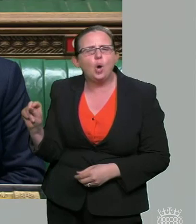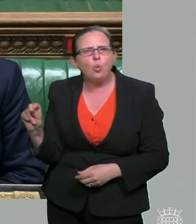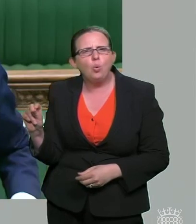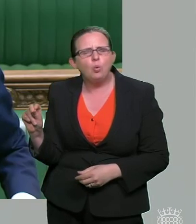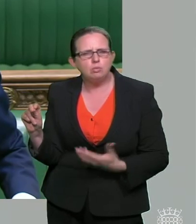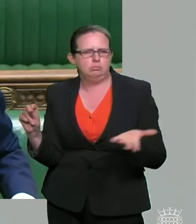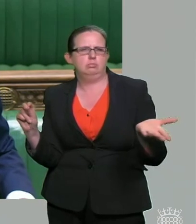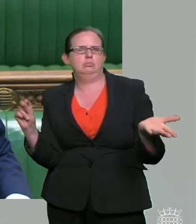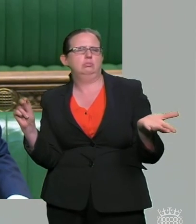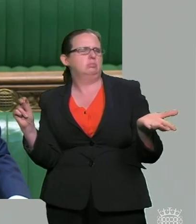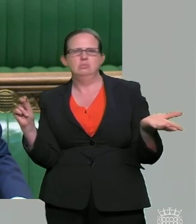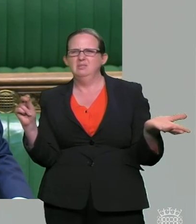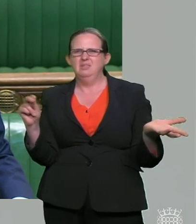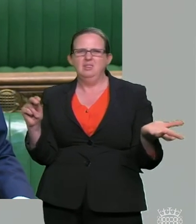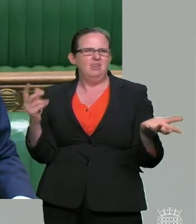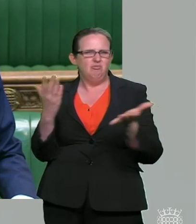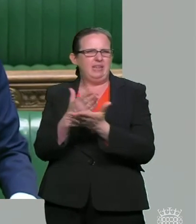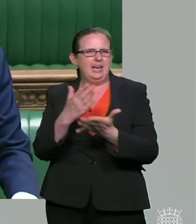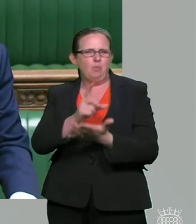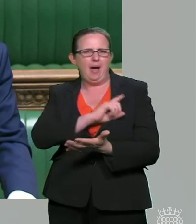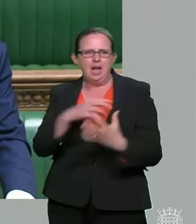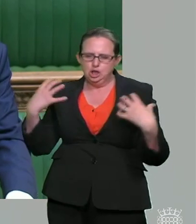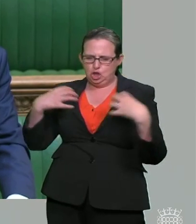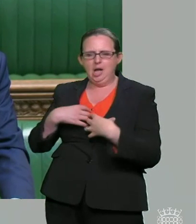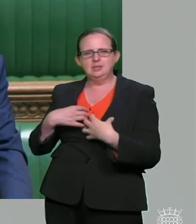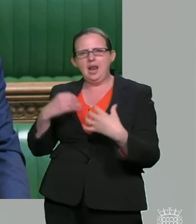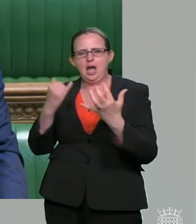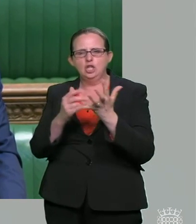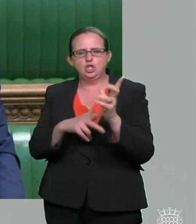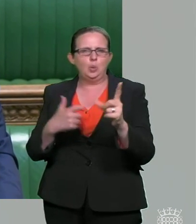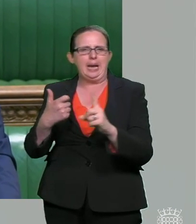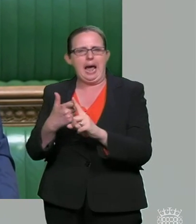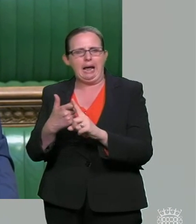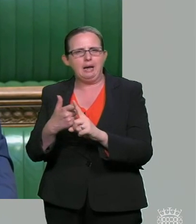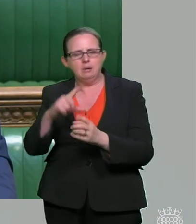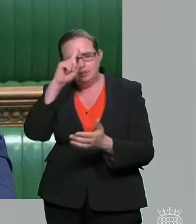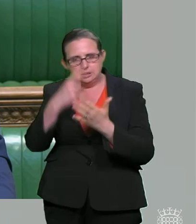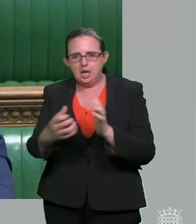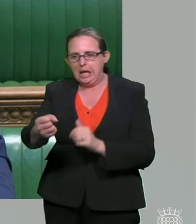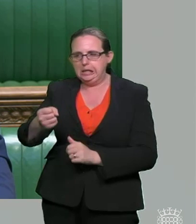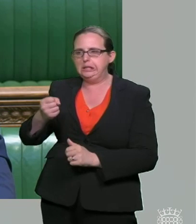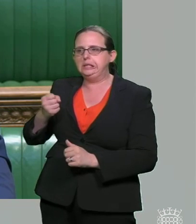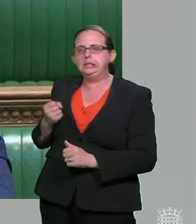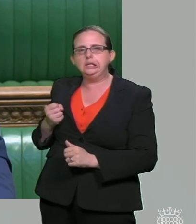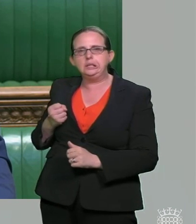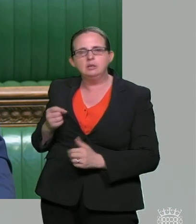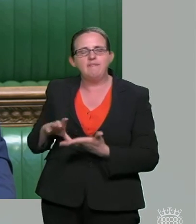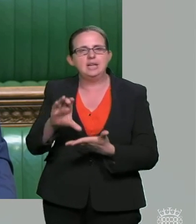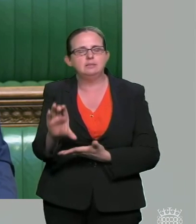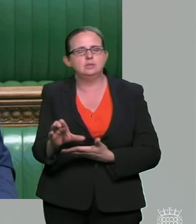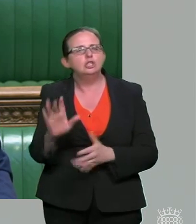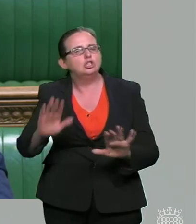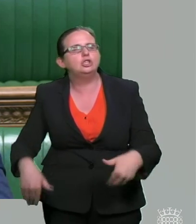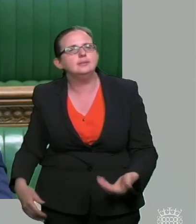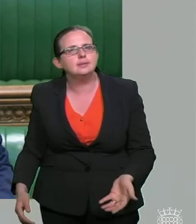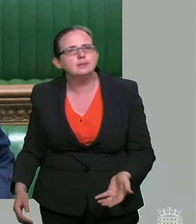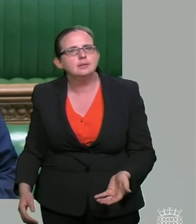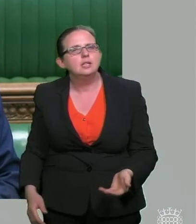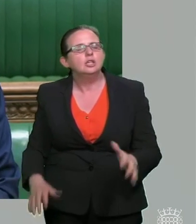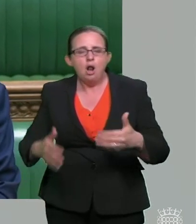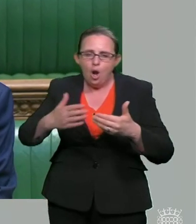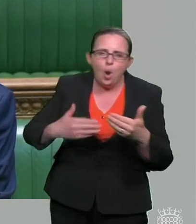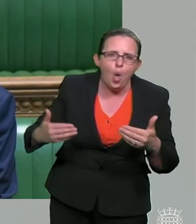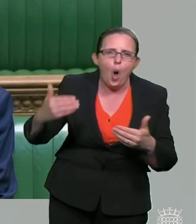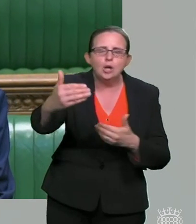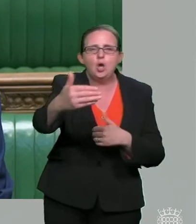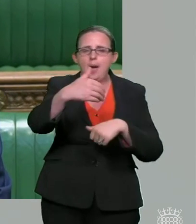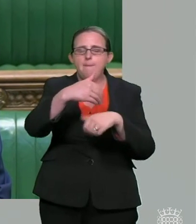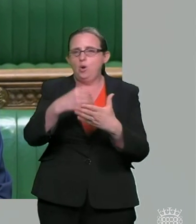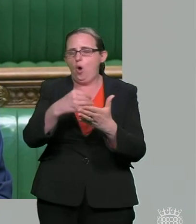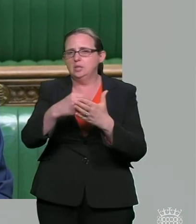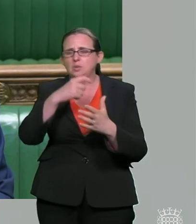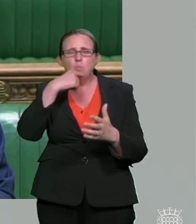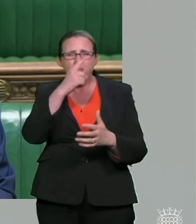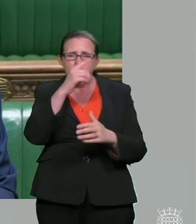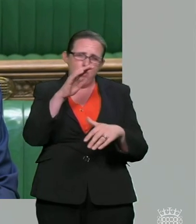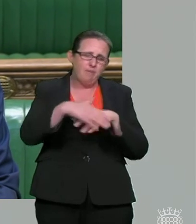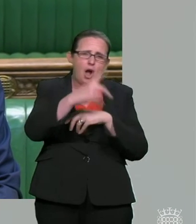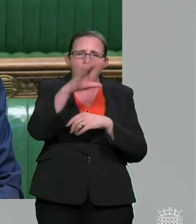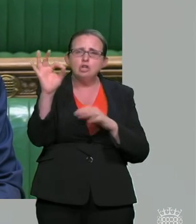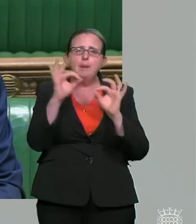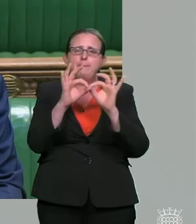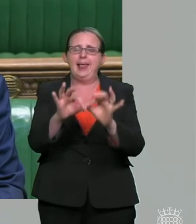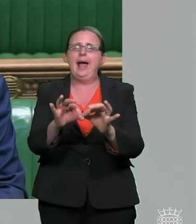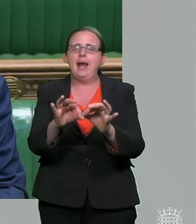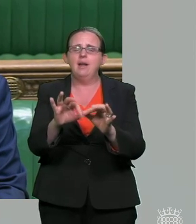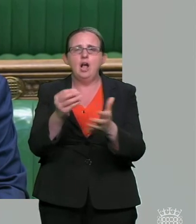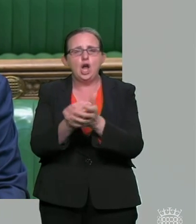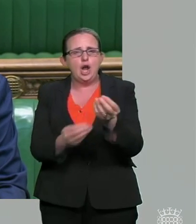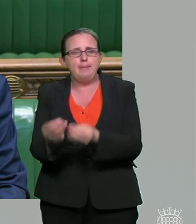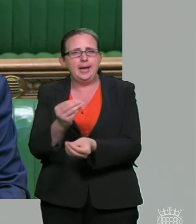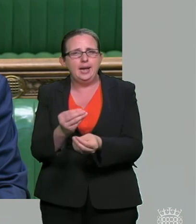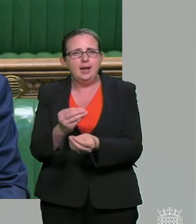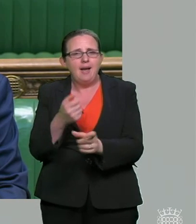The Chancellor’s decision—I assume it was the Chancellor’s decision; it always is—to hold back the investment that is needed is a completely false economy, as the long-term costs are likely to be at least £100 billion, and probably more.